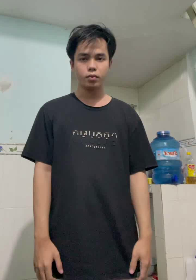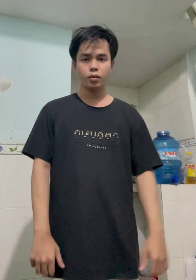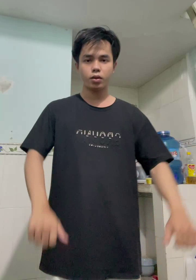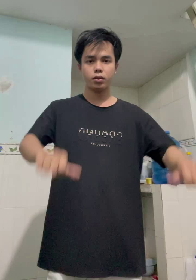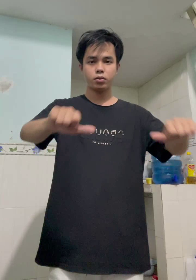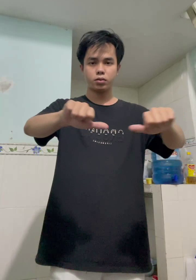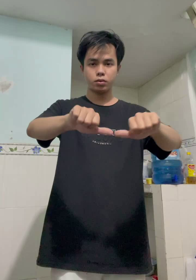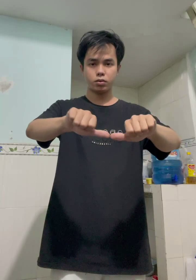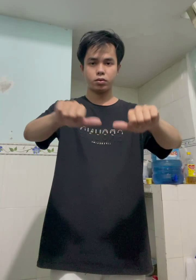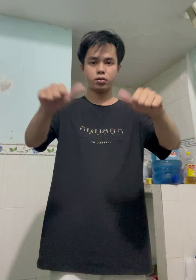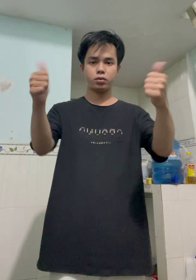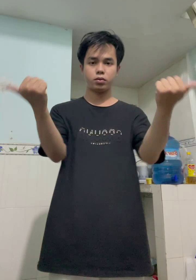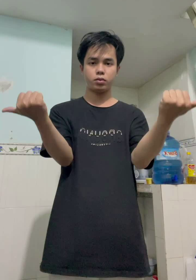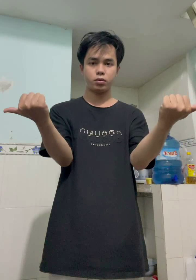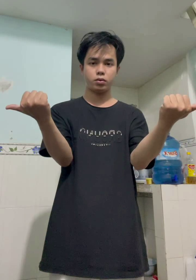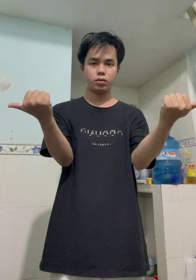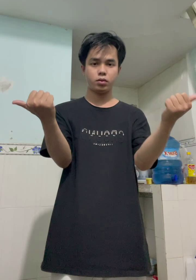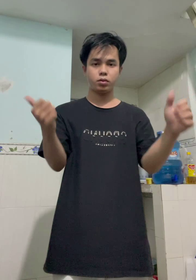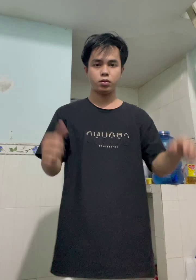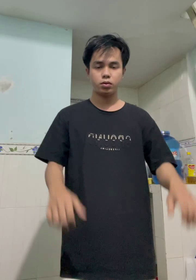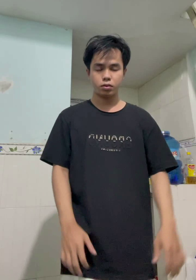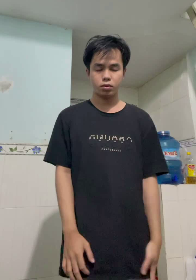o dau